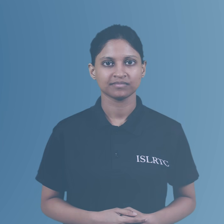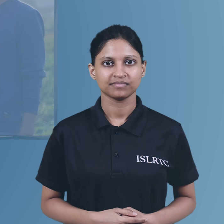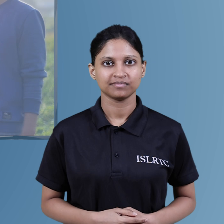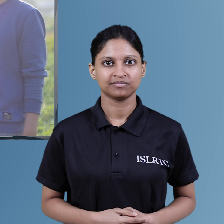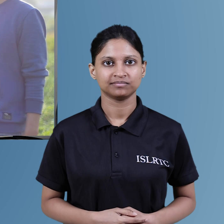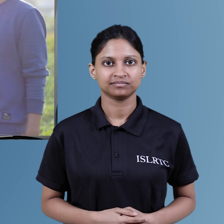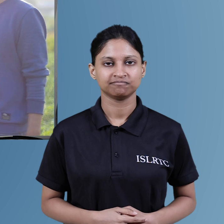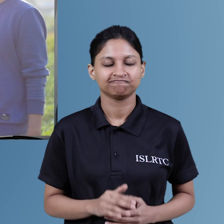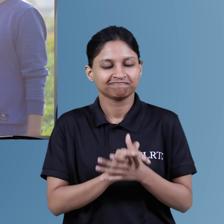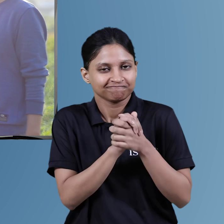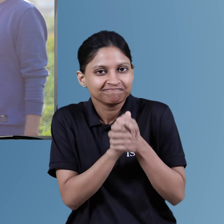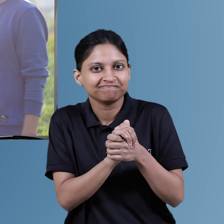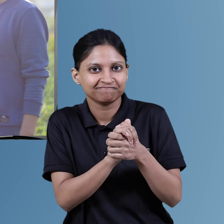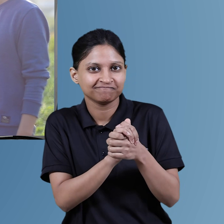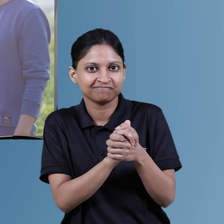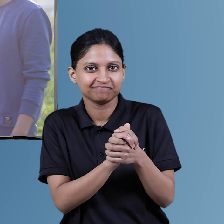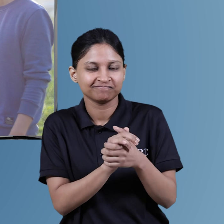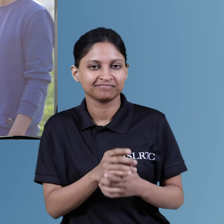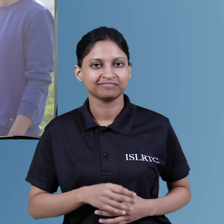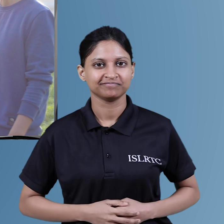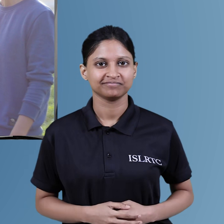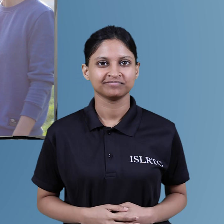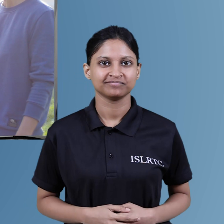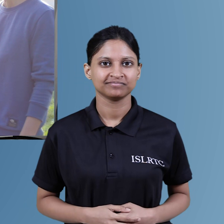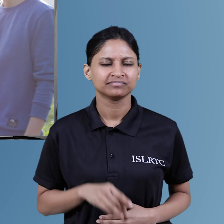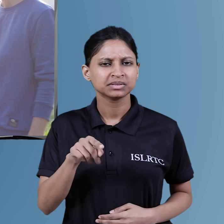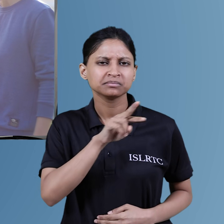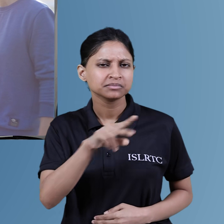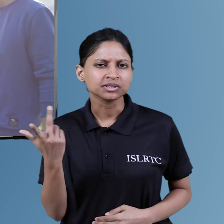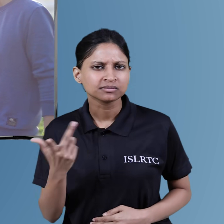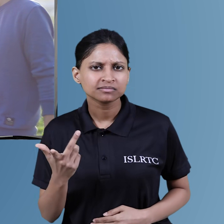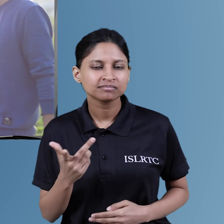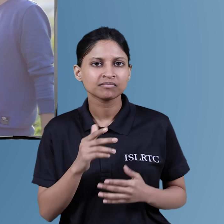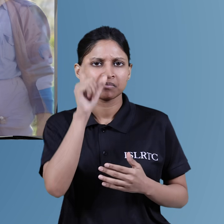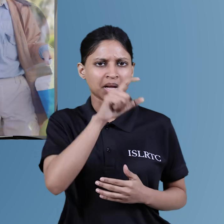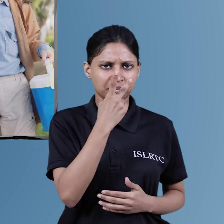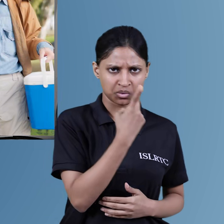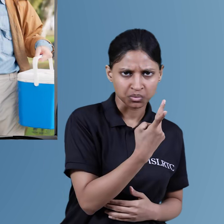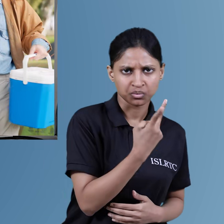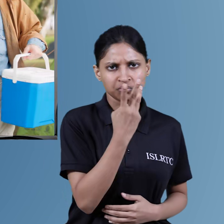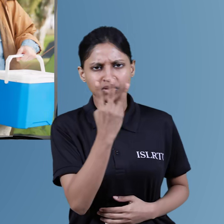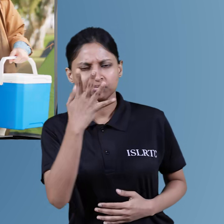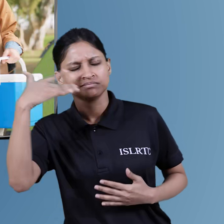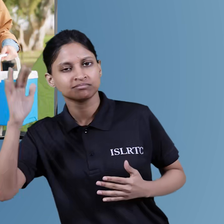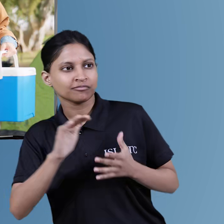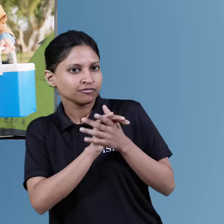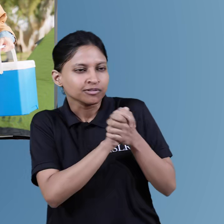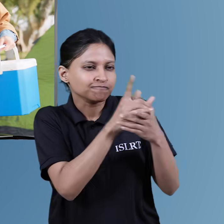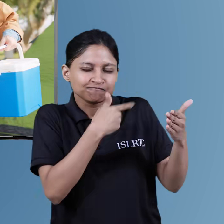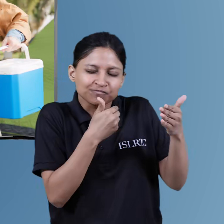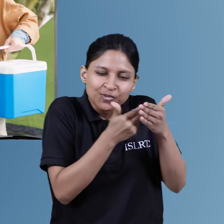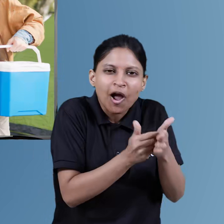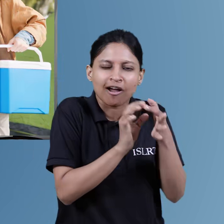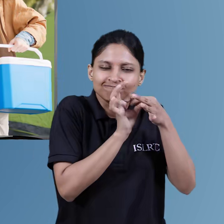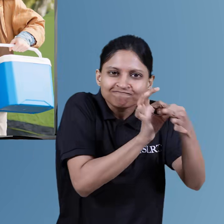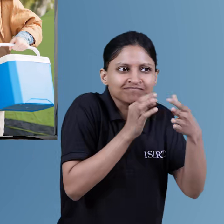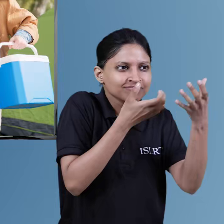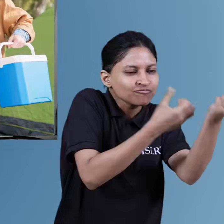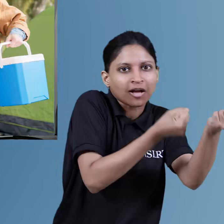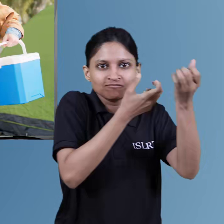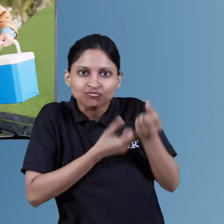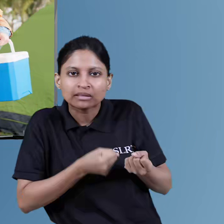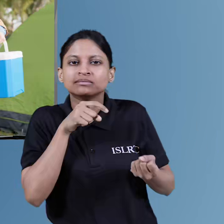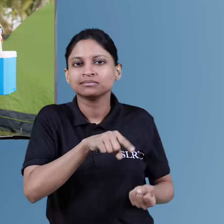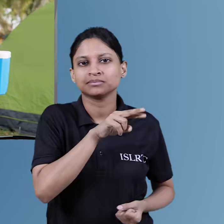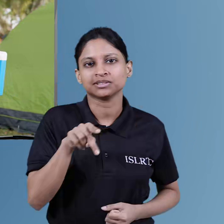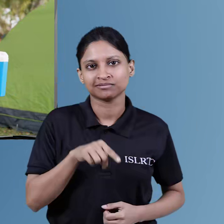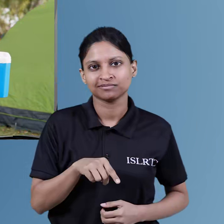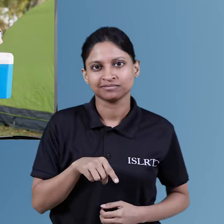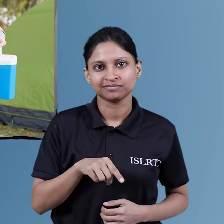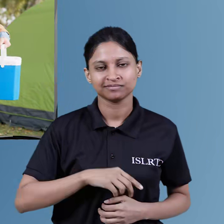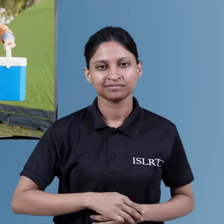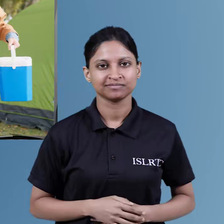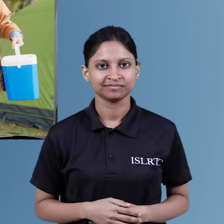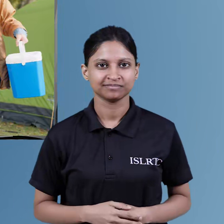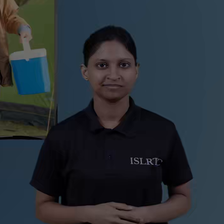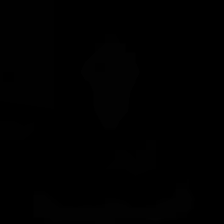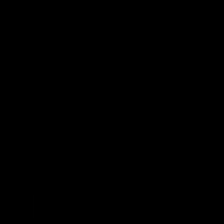Friendship A close and trusting relationship between two or more people.